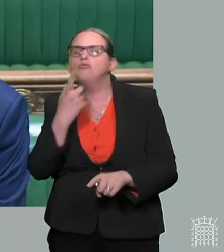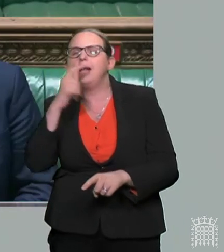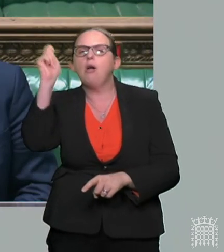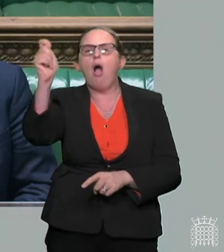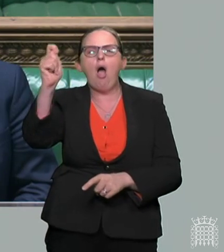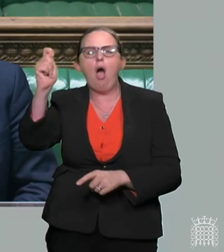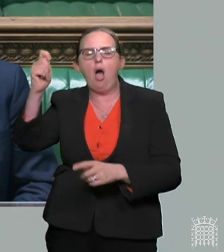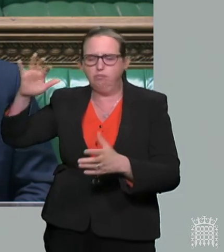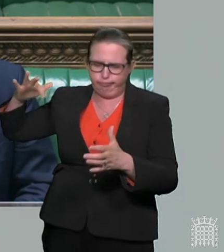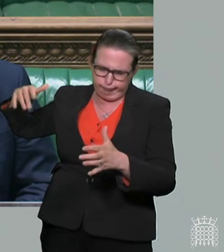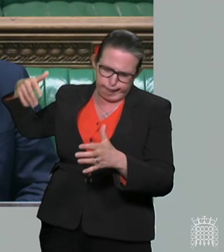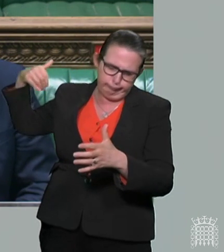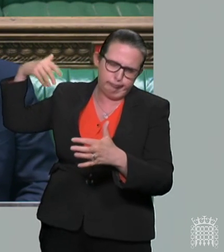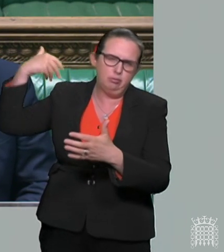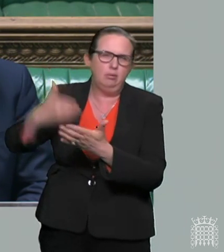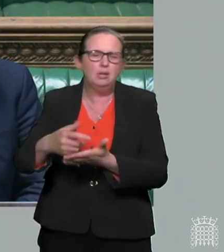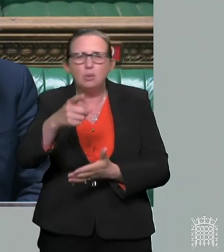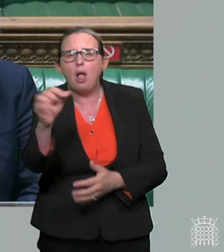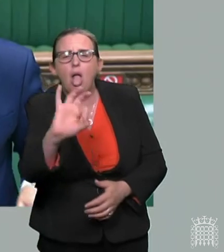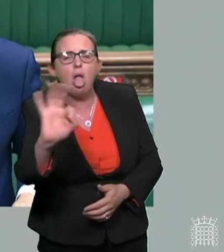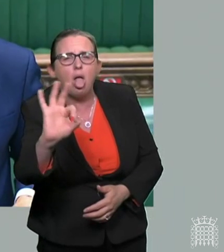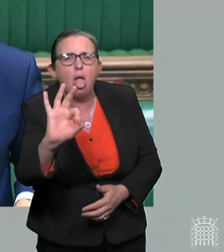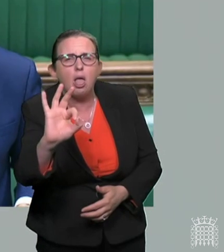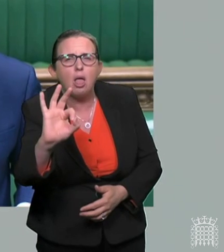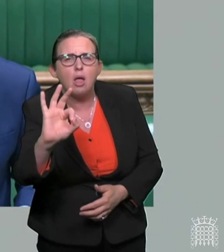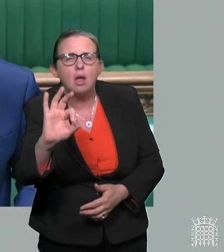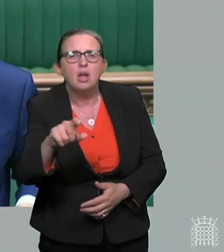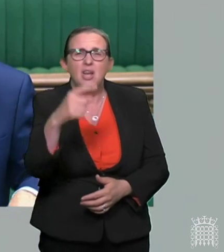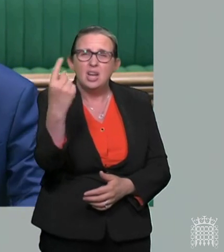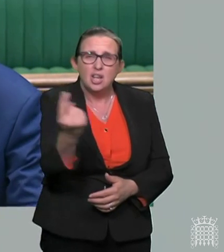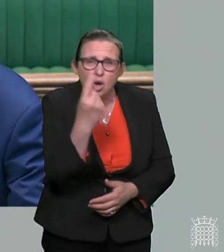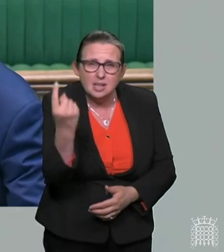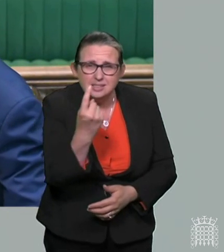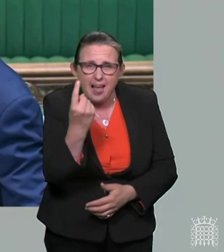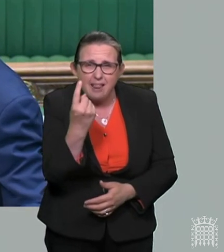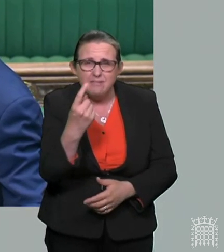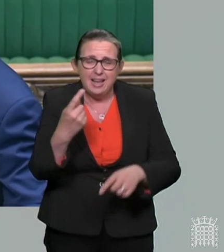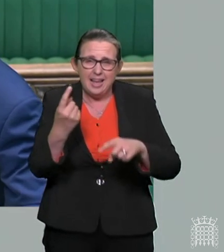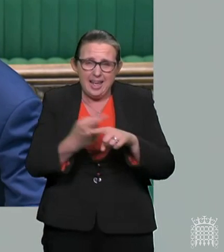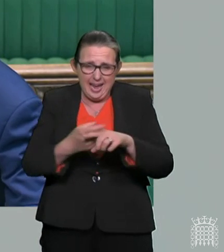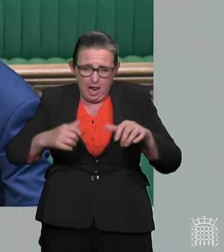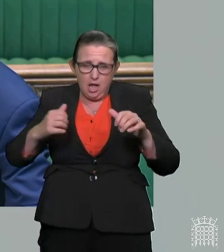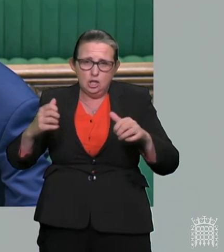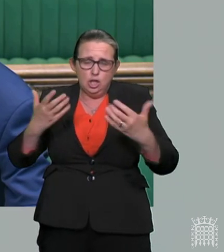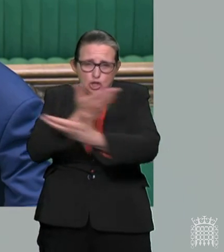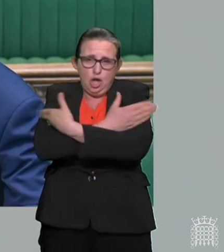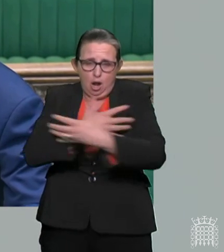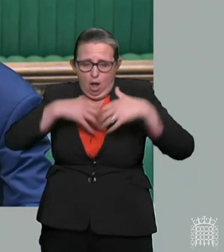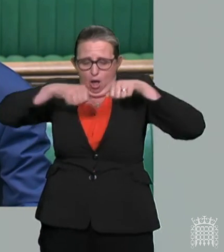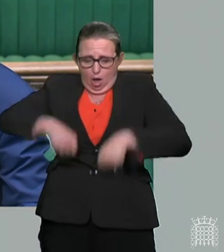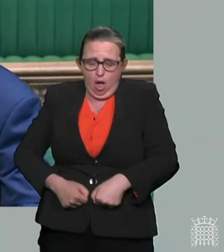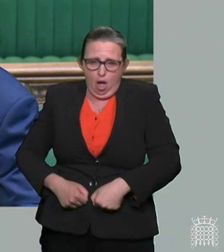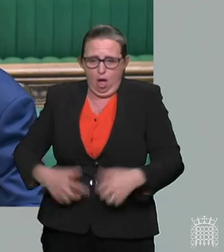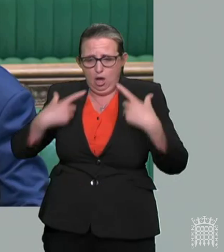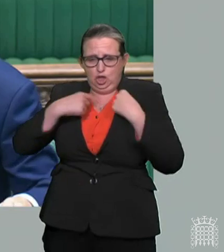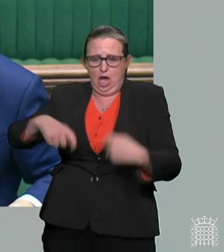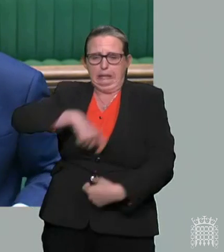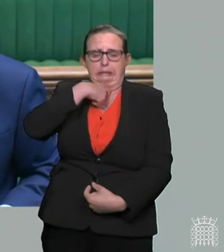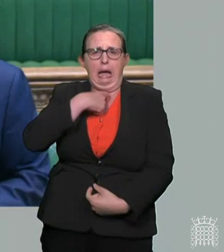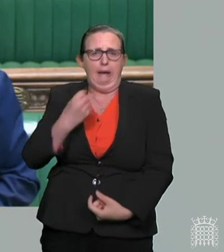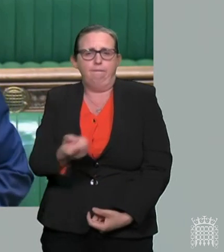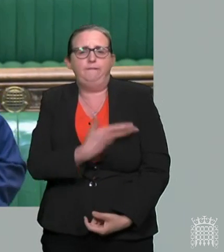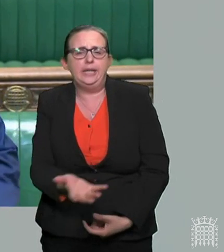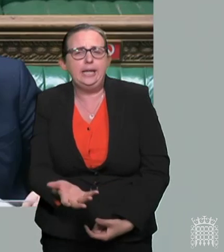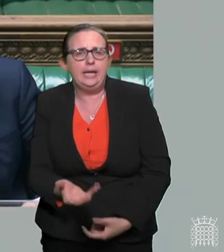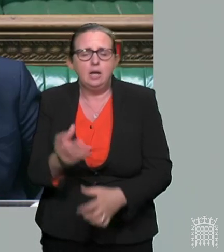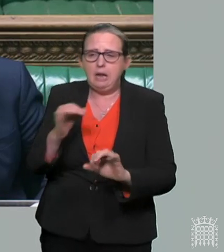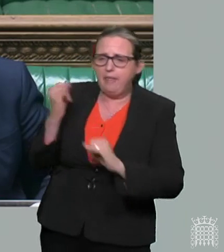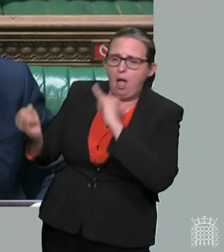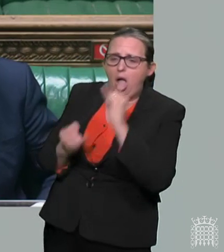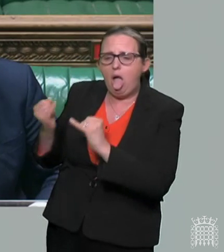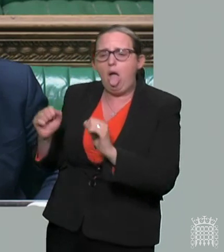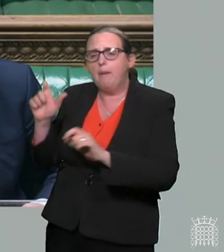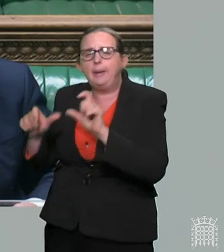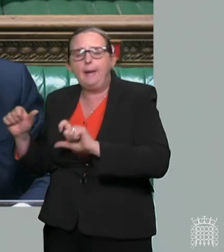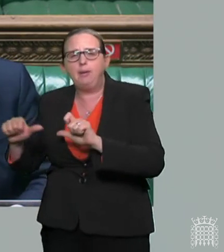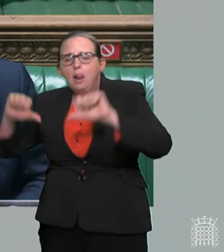I will tell you the worst kind of gesture politics, Mr Speaker: putting an England shirt on over a shirt and tie while not condemning those booing is the worst kind of gesture.